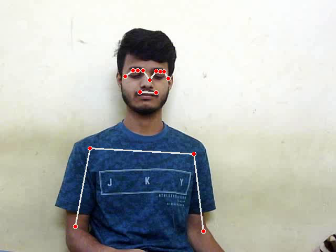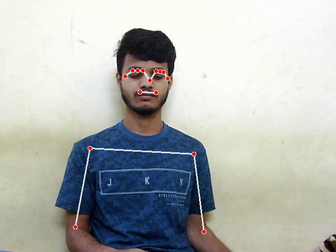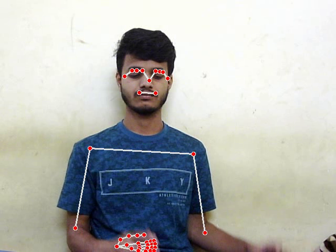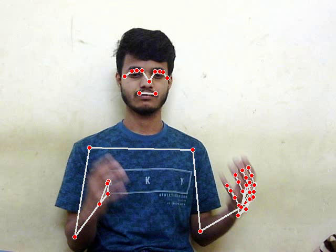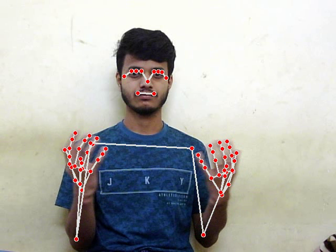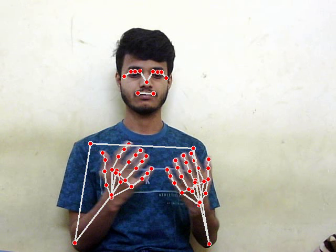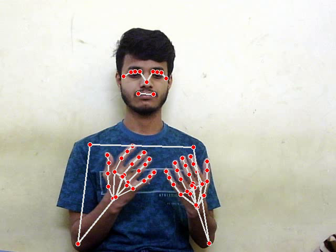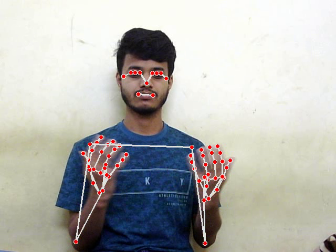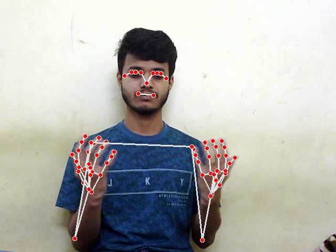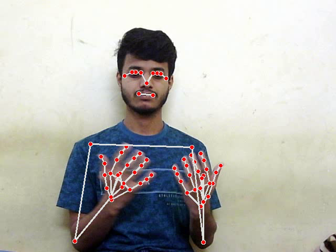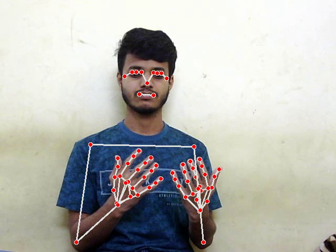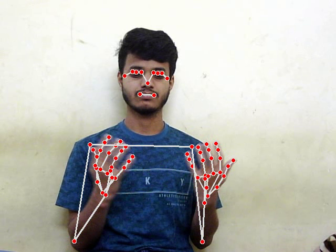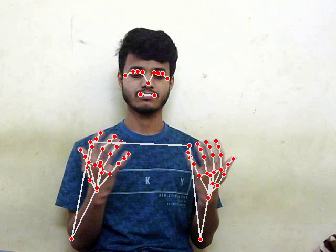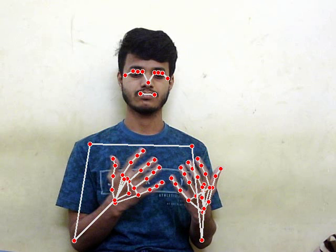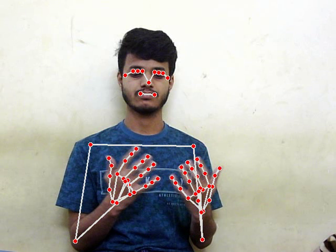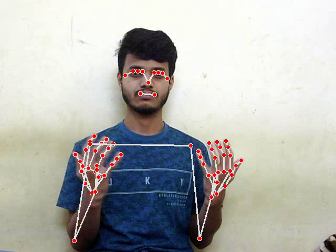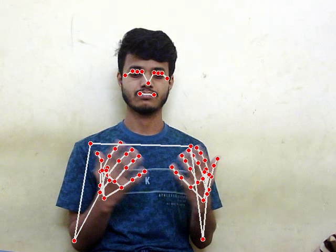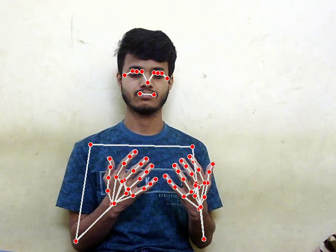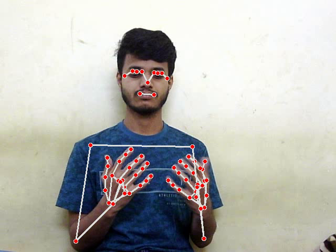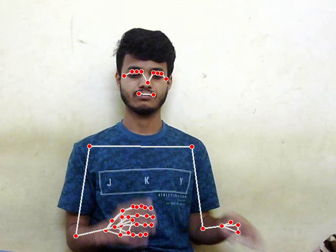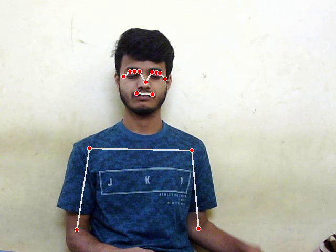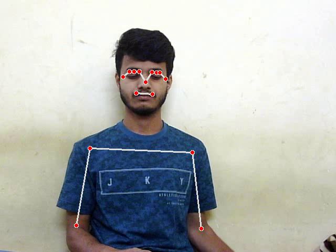what